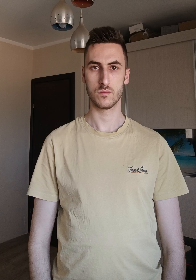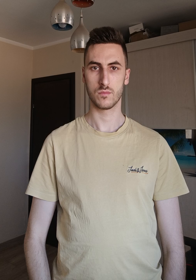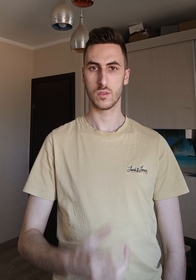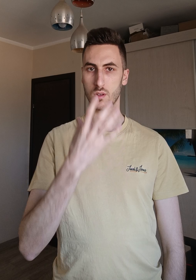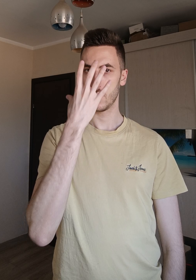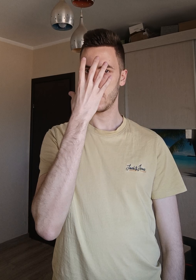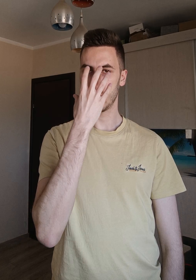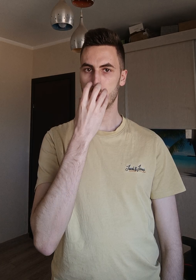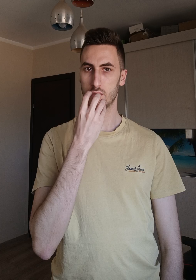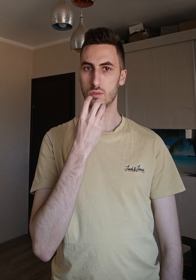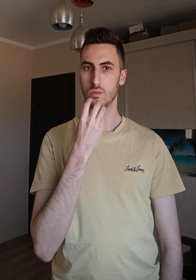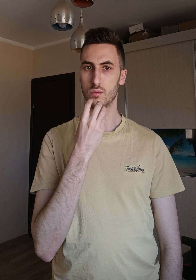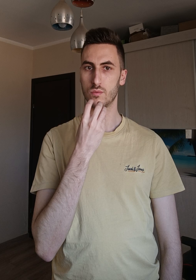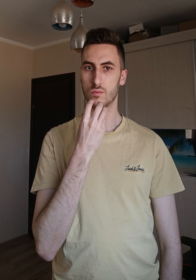עצוב